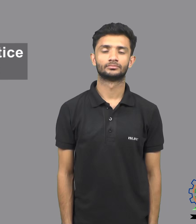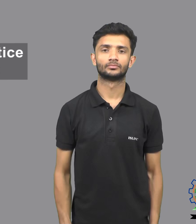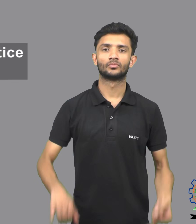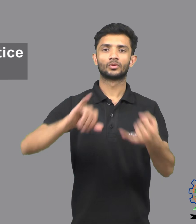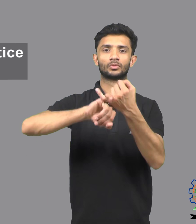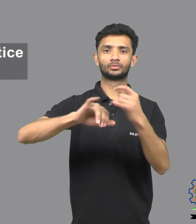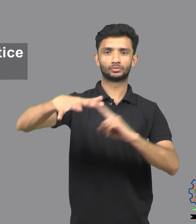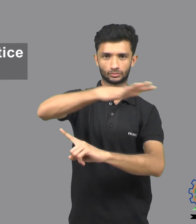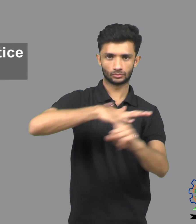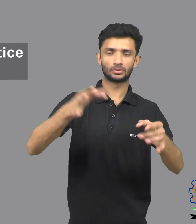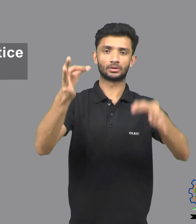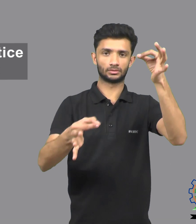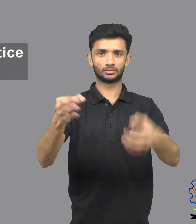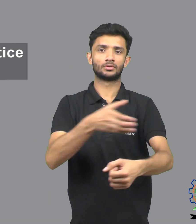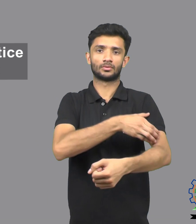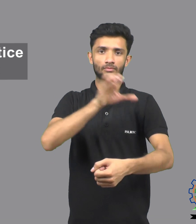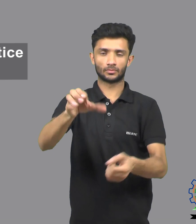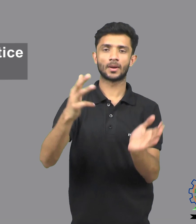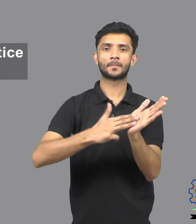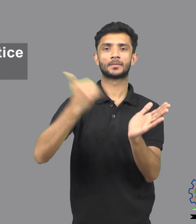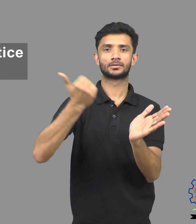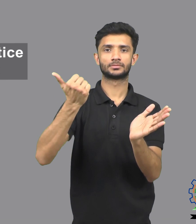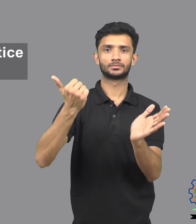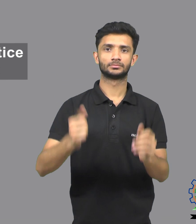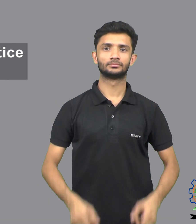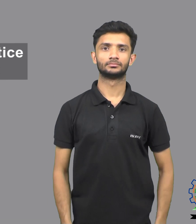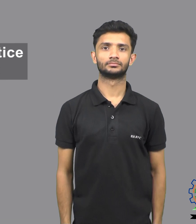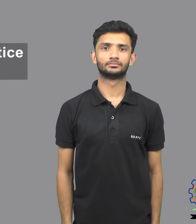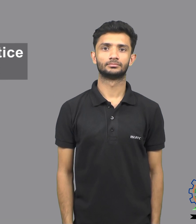Ministry of Social Justice and Empowerment